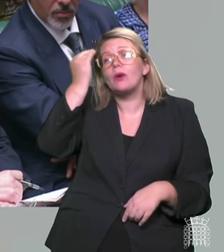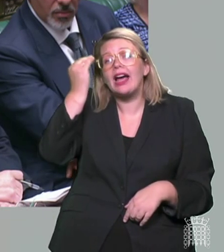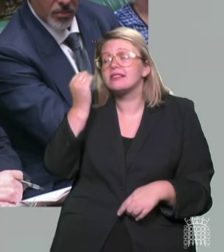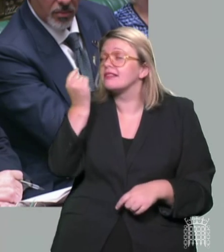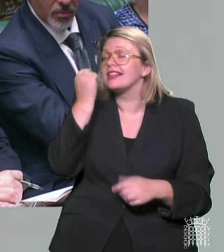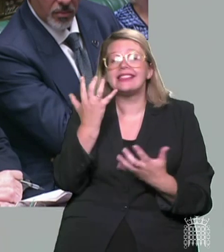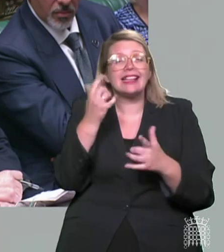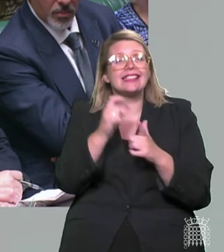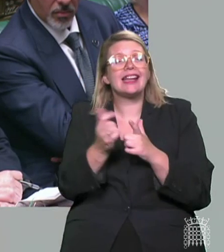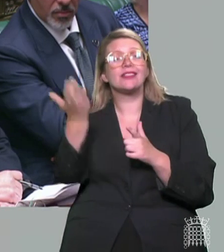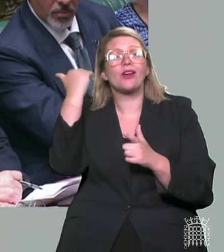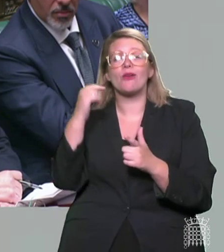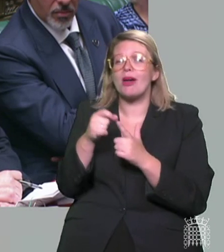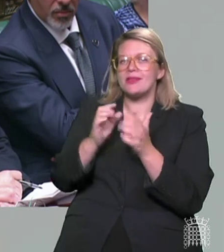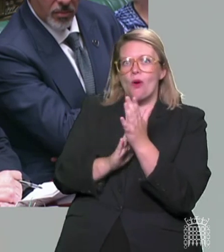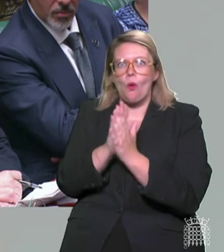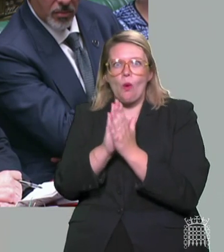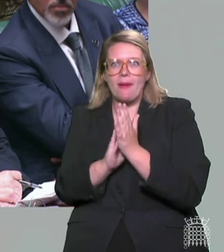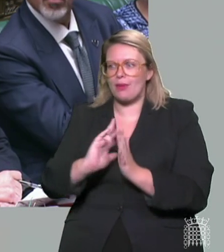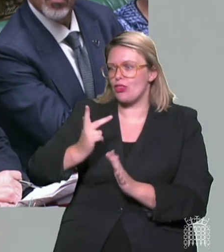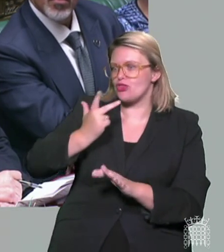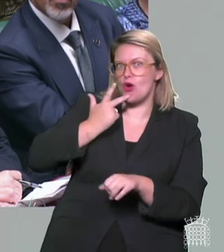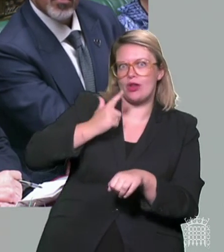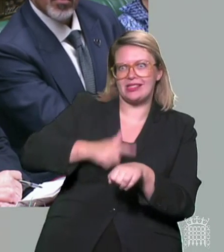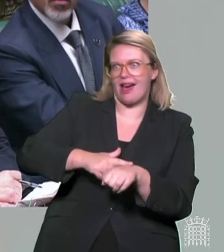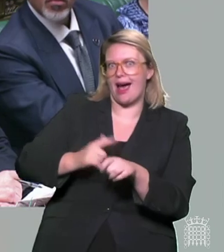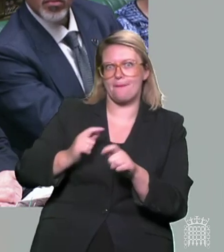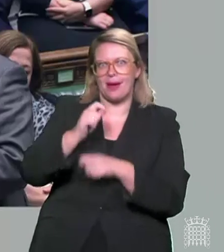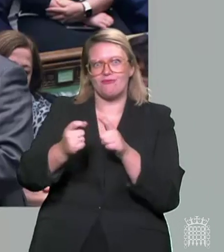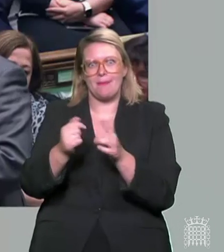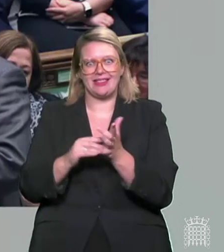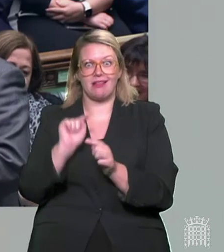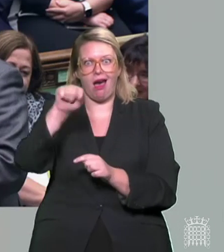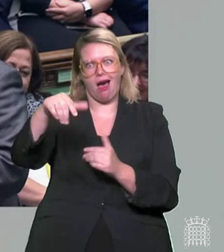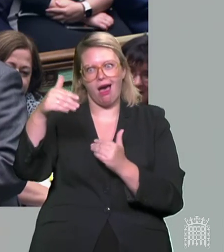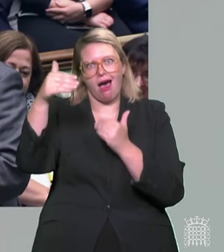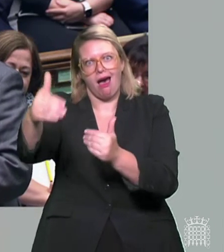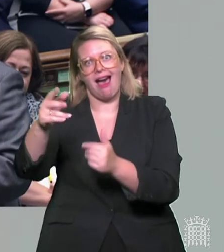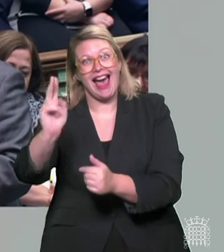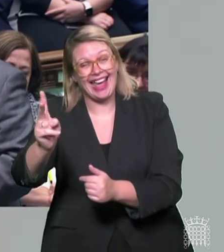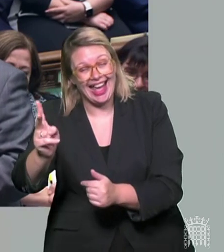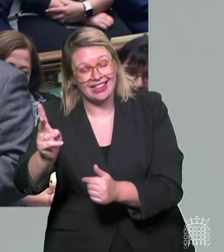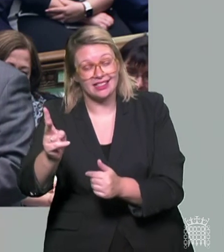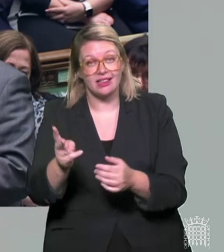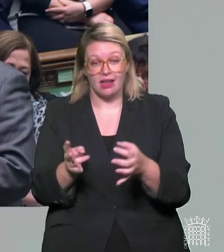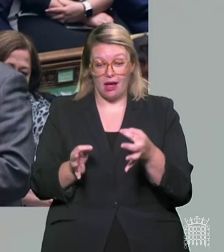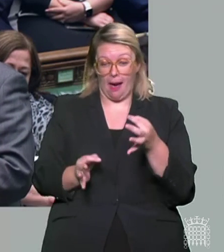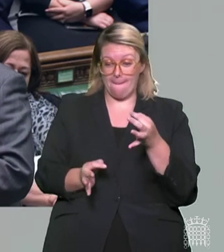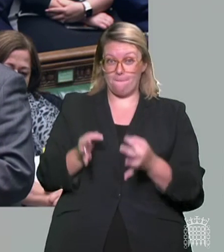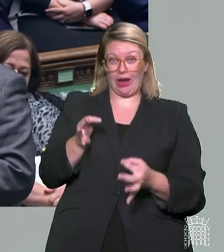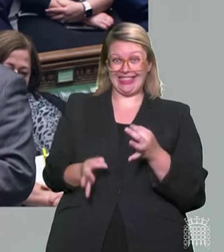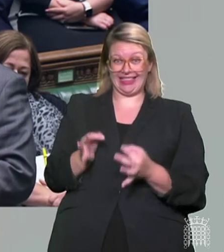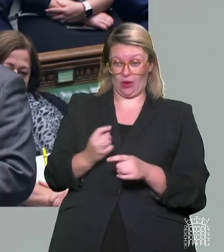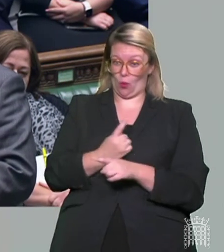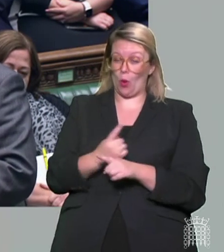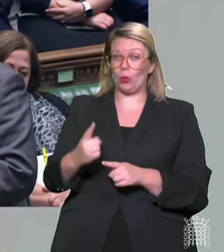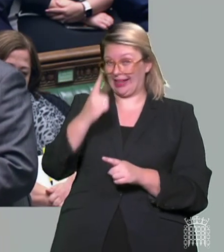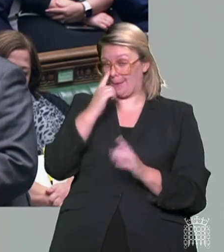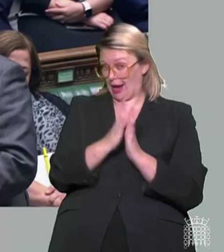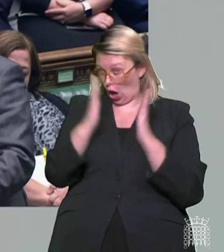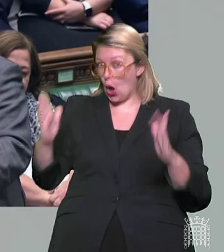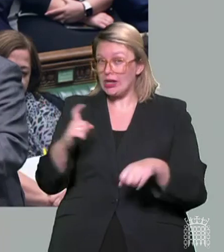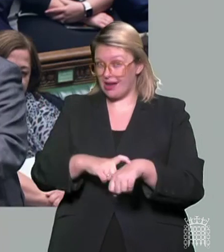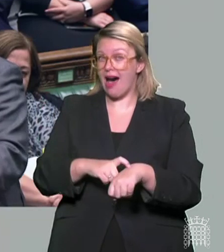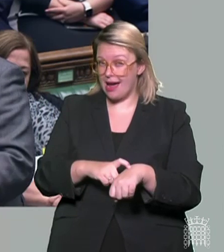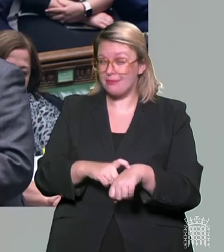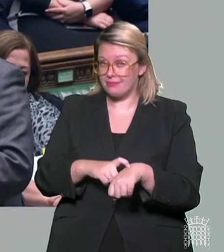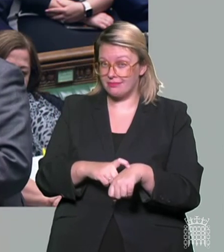It is often said that a week is a long time in politics, but it turns out that 10 days is truly a lifetime.